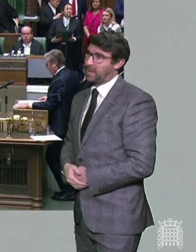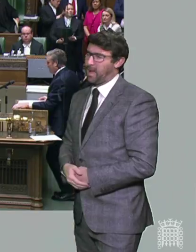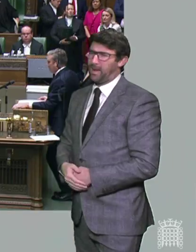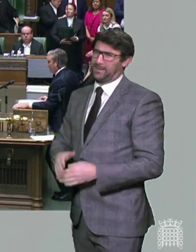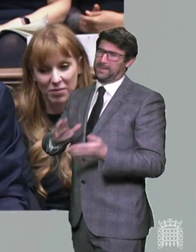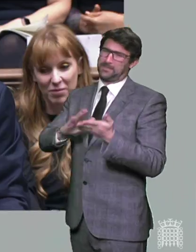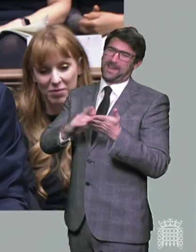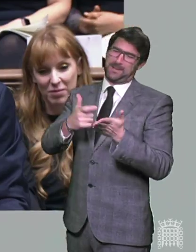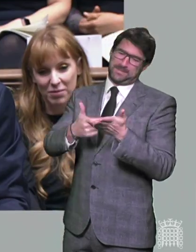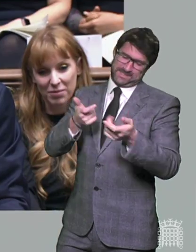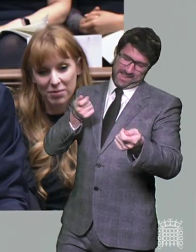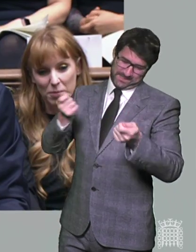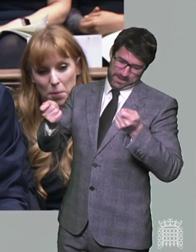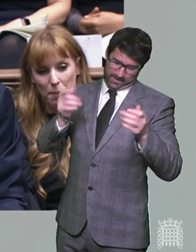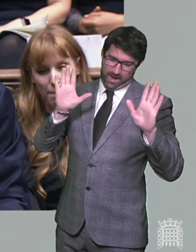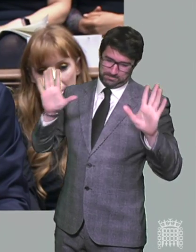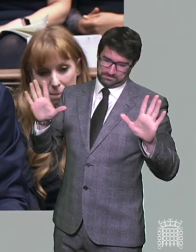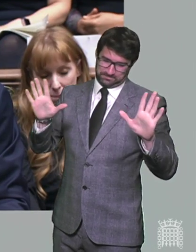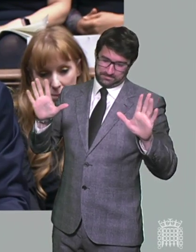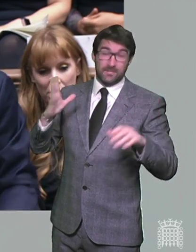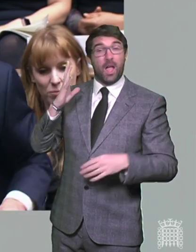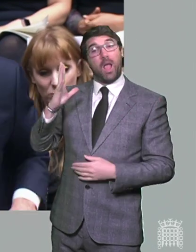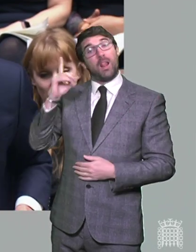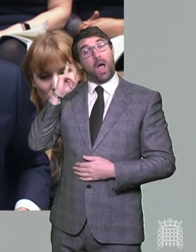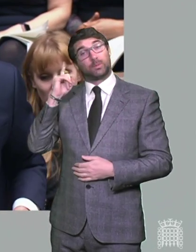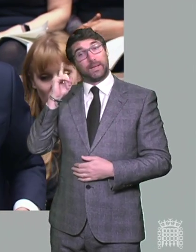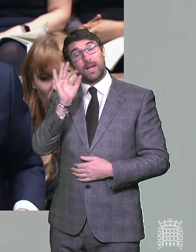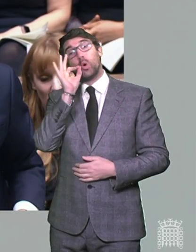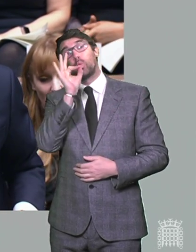Last week, the Prime Minister ignored every question put to her.